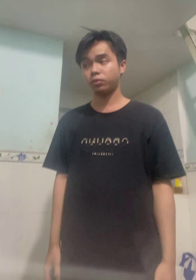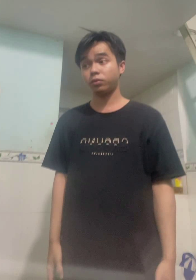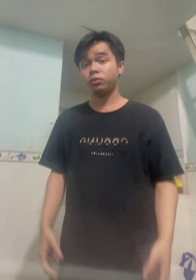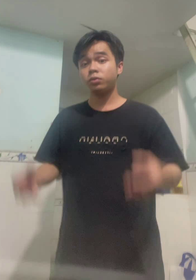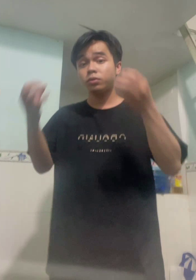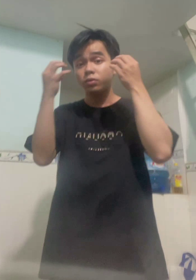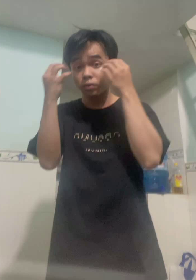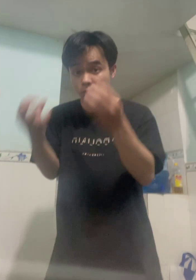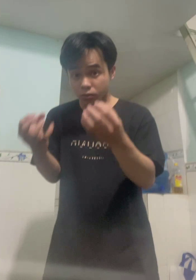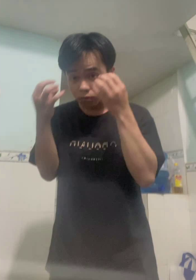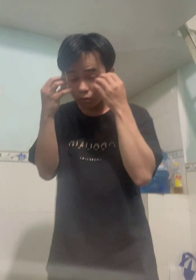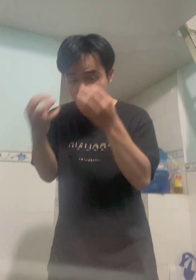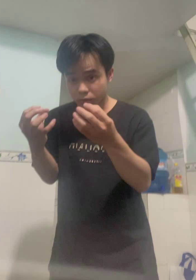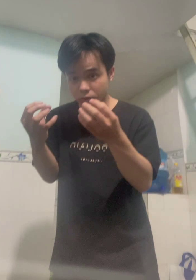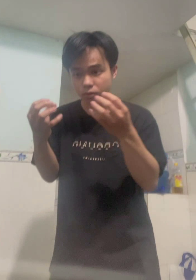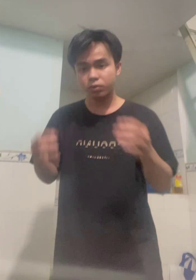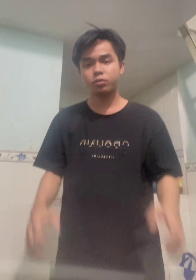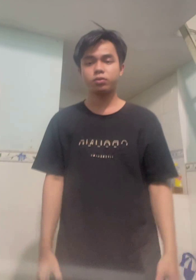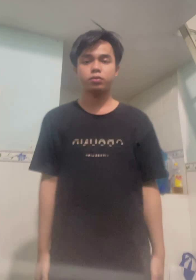ngac nhien